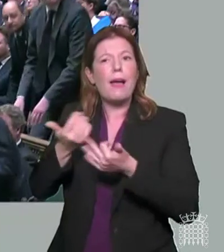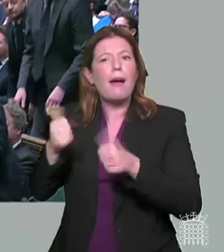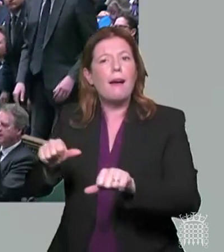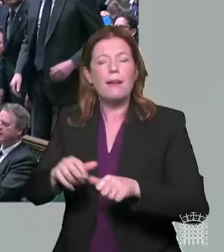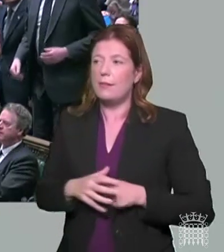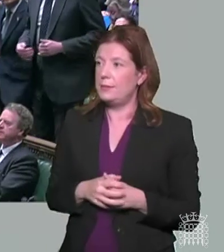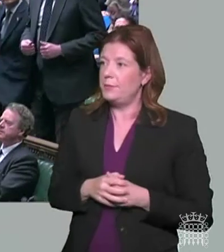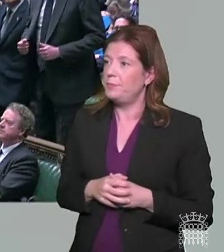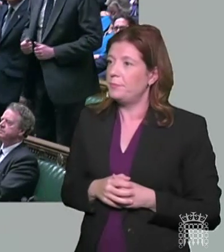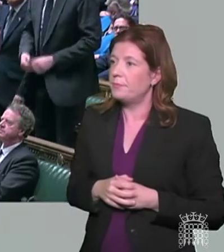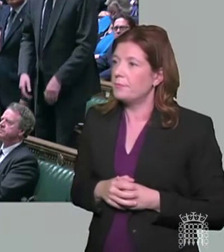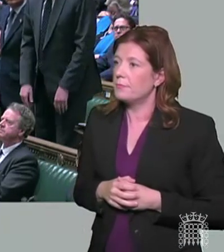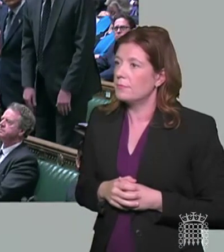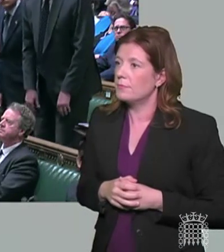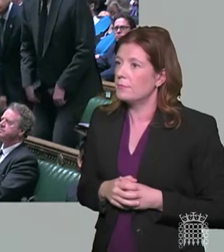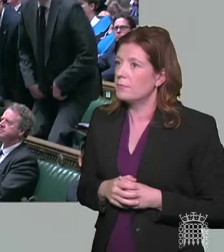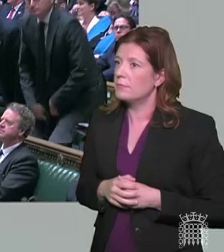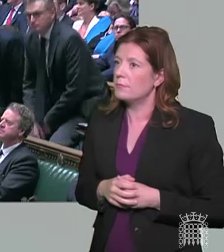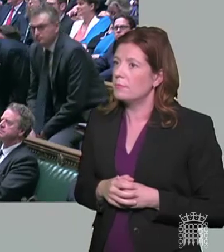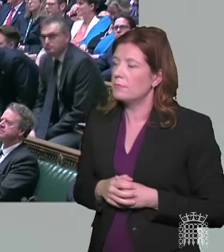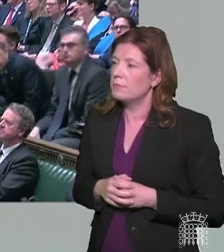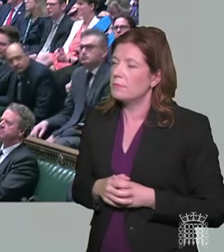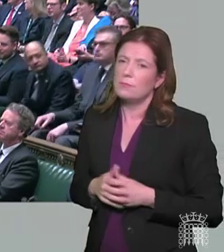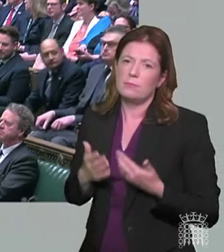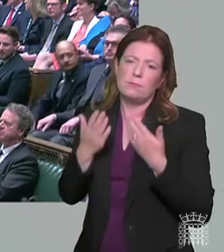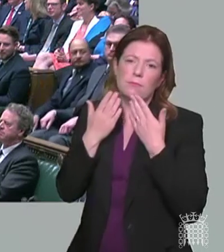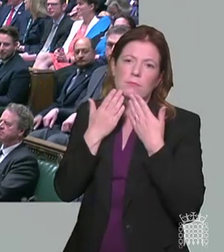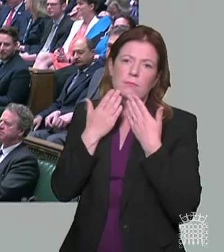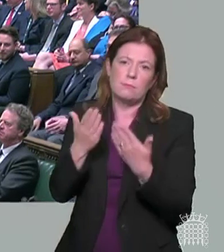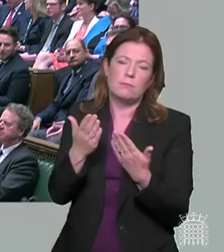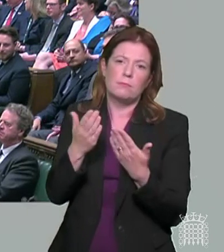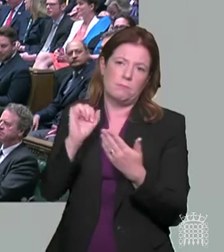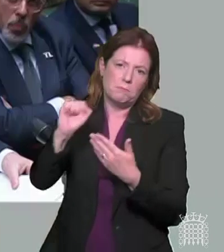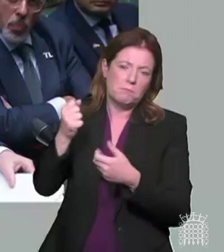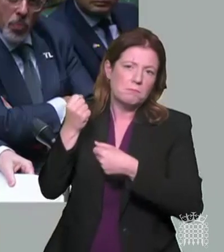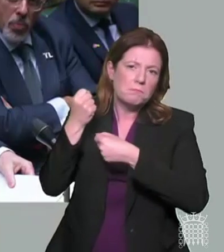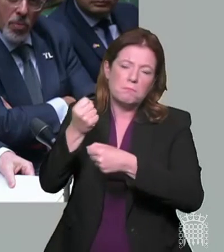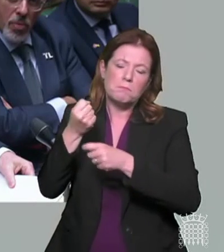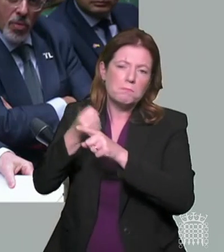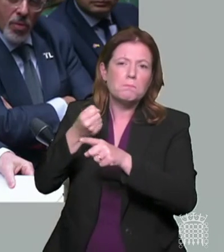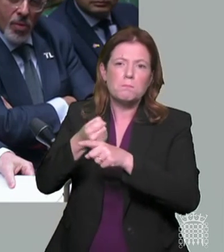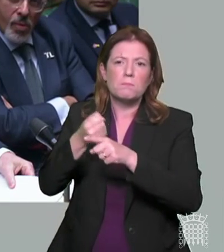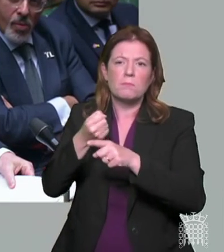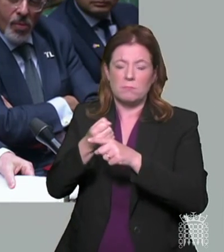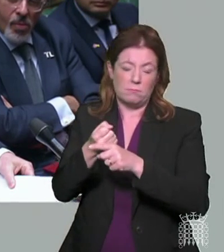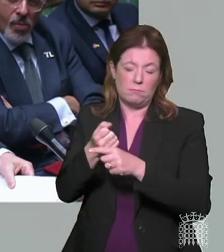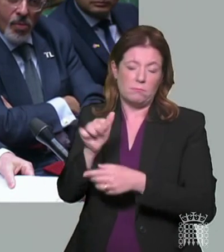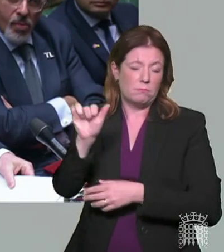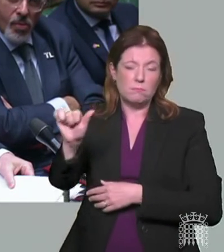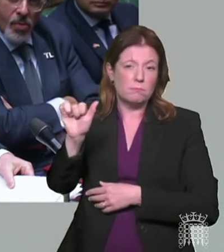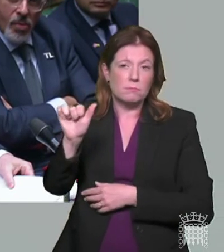Yes, indeed. I thank my honourable Friend very much for his campaign, and he is completely right.